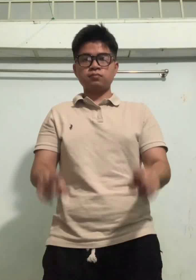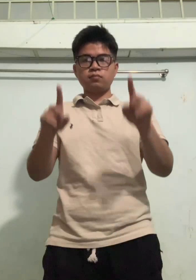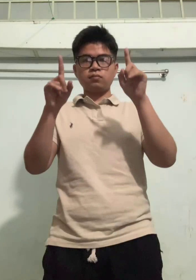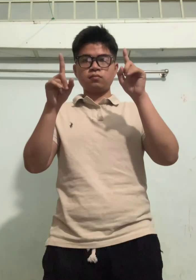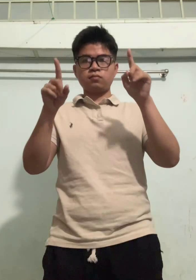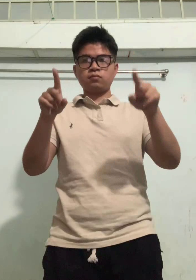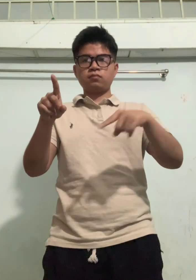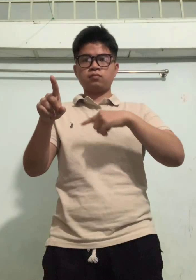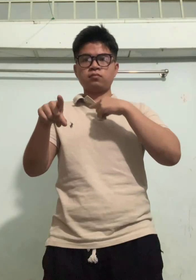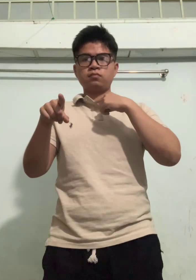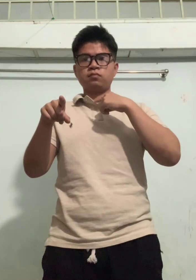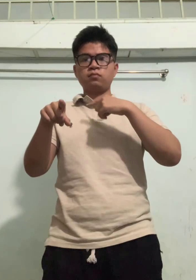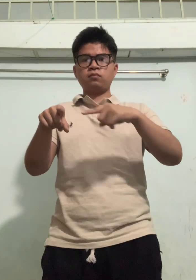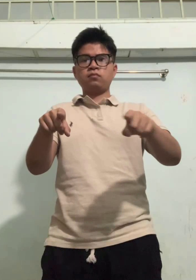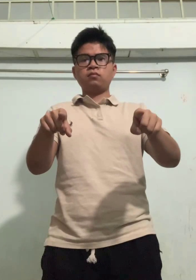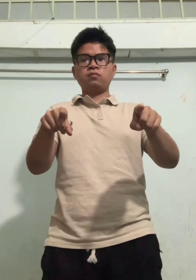phut